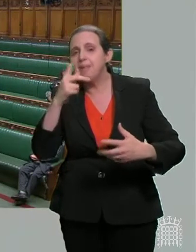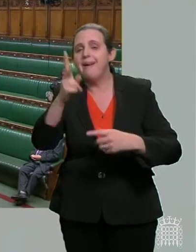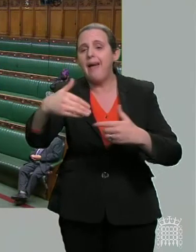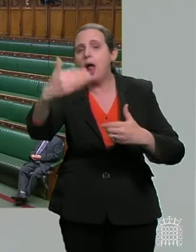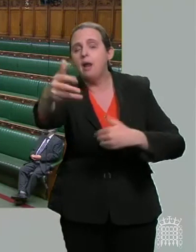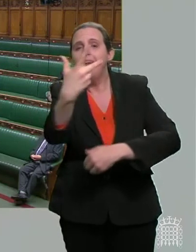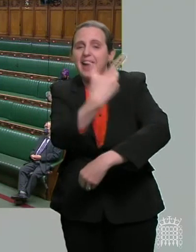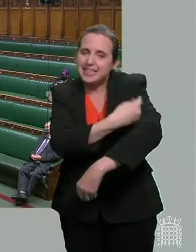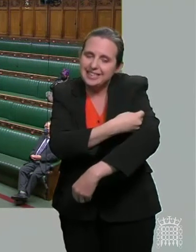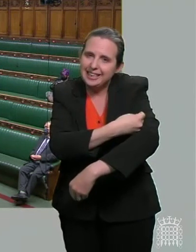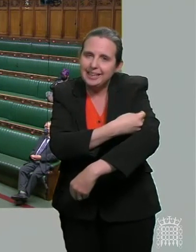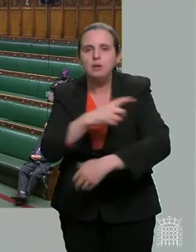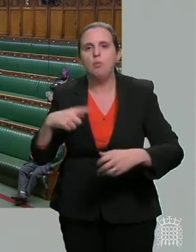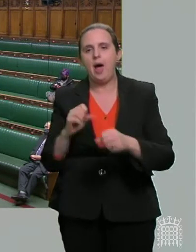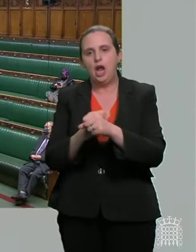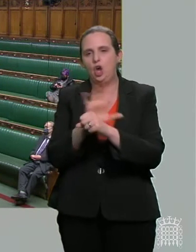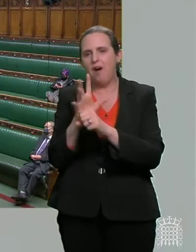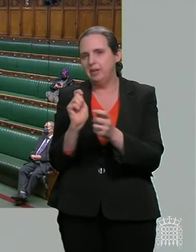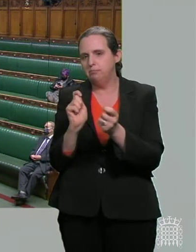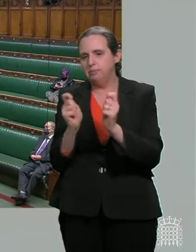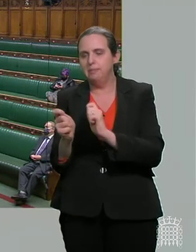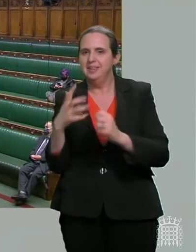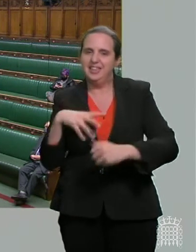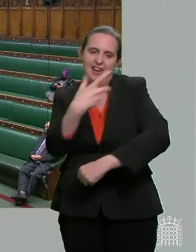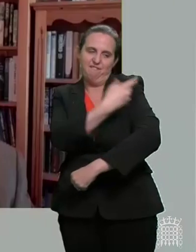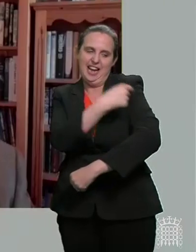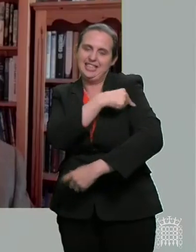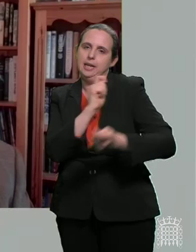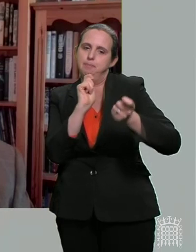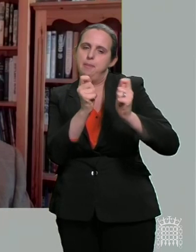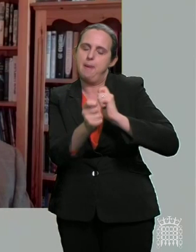Let us head up to Ross, Skye and Lochaber with the Scottish National party’s Westminster leader, Ian Blackford.